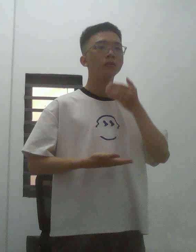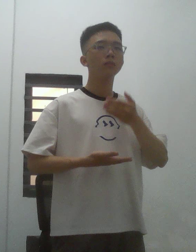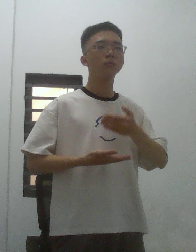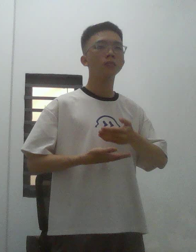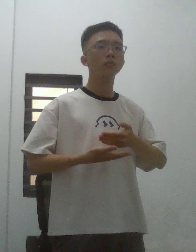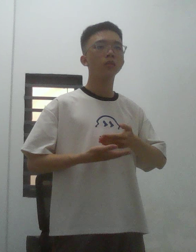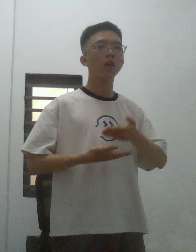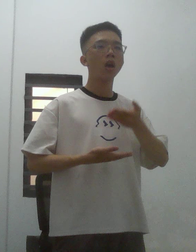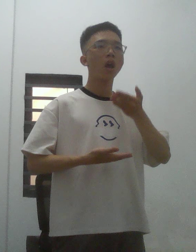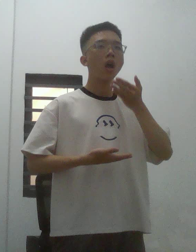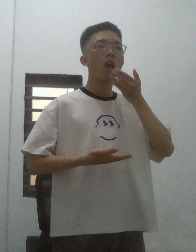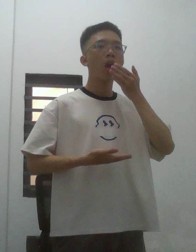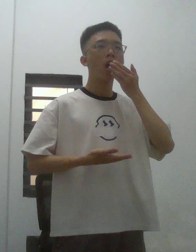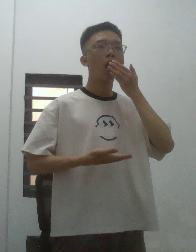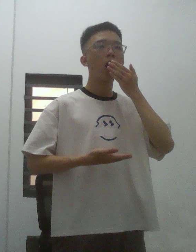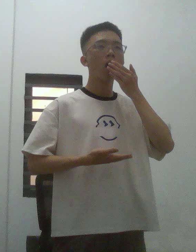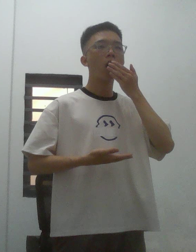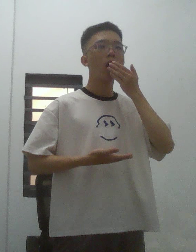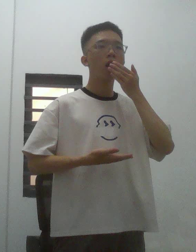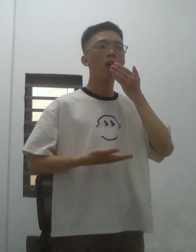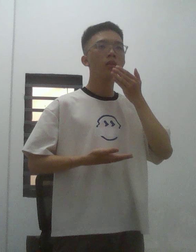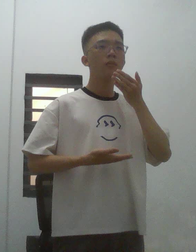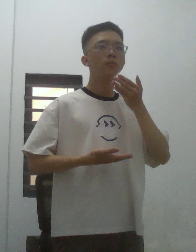sup